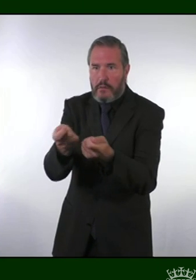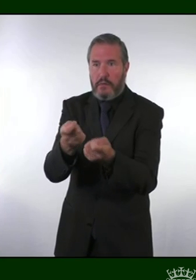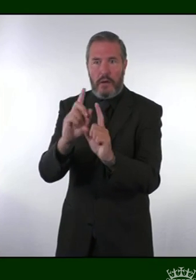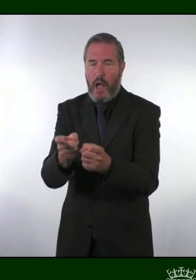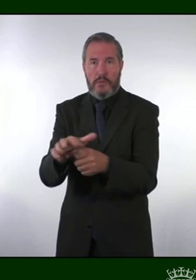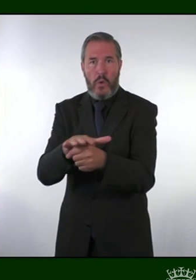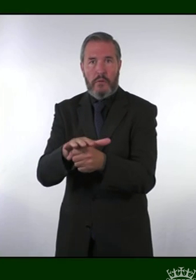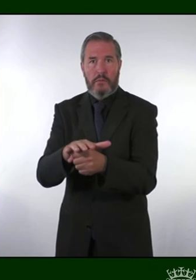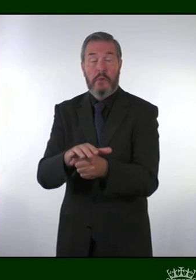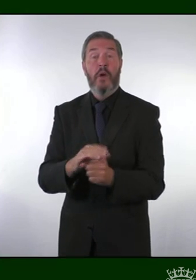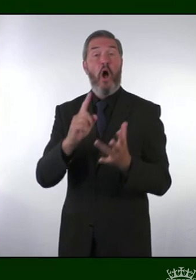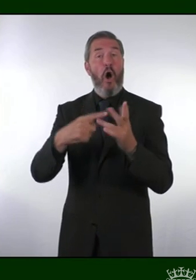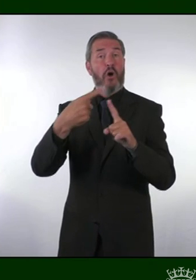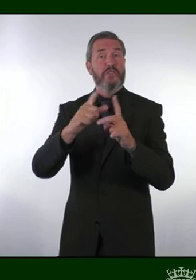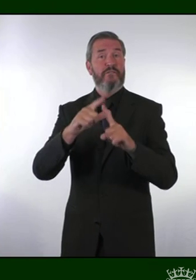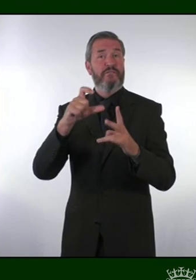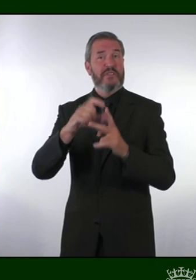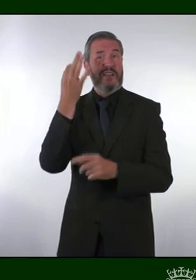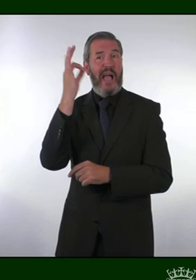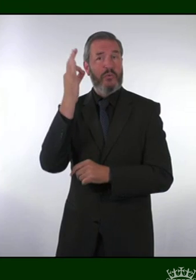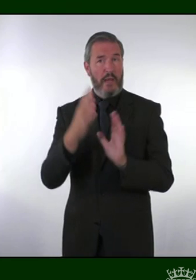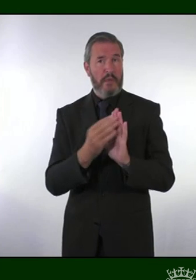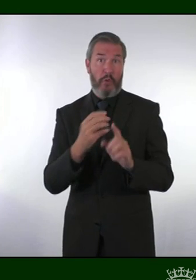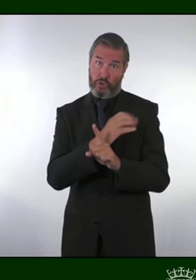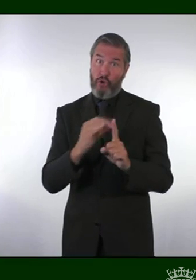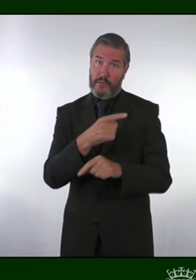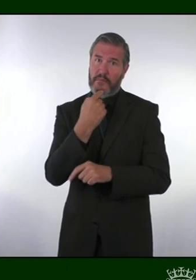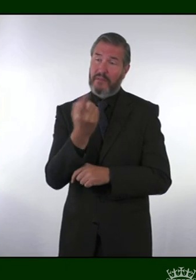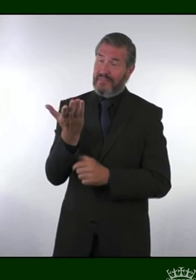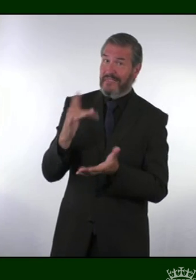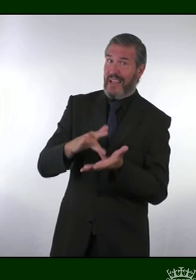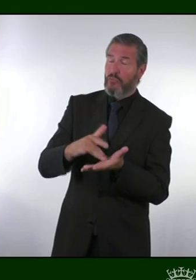The Conservative leader of Oxfordshire County Council said it would be “interesting” for central